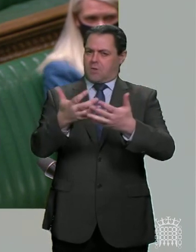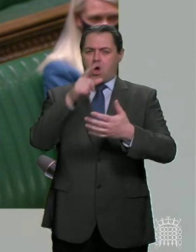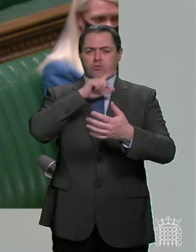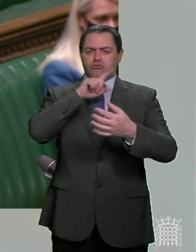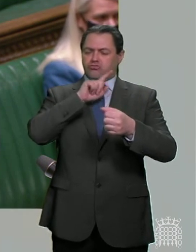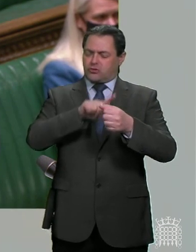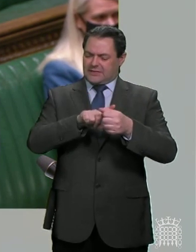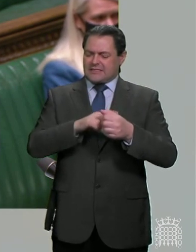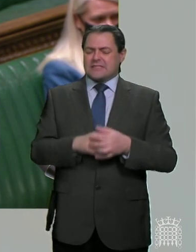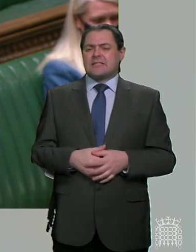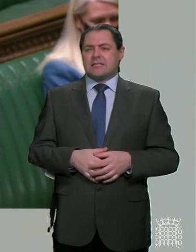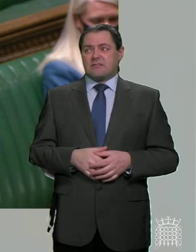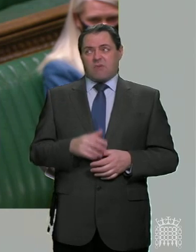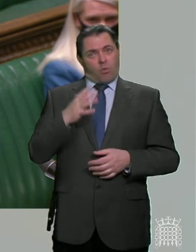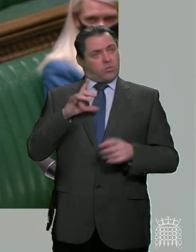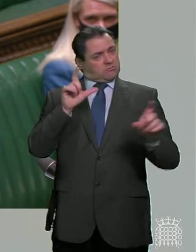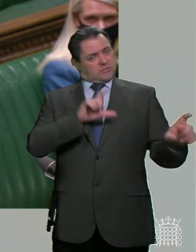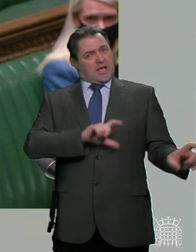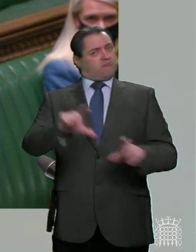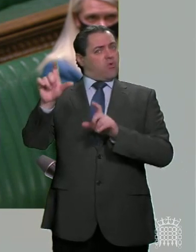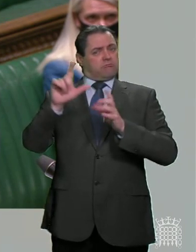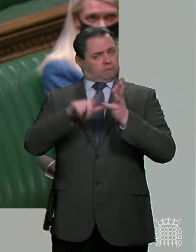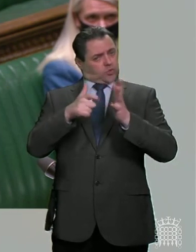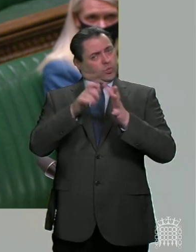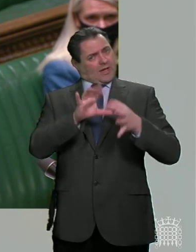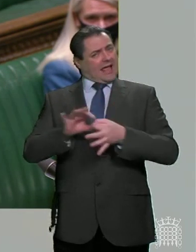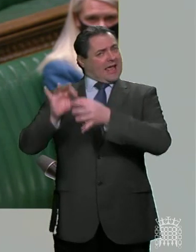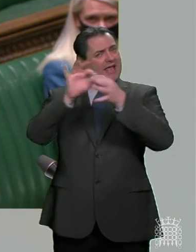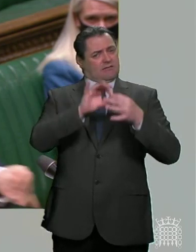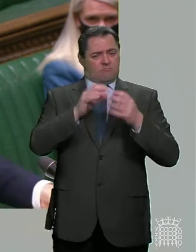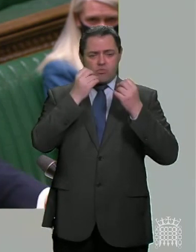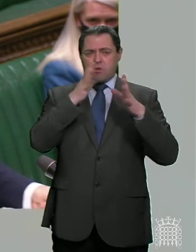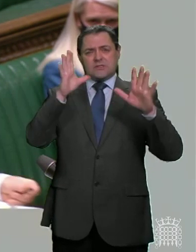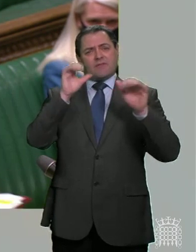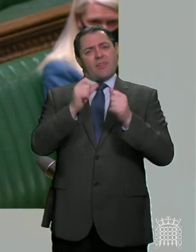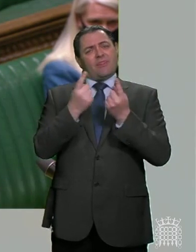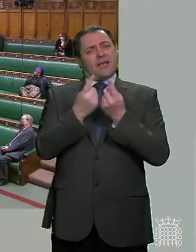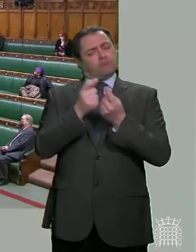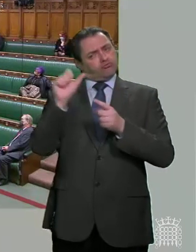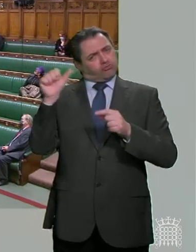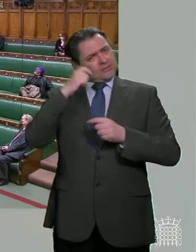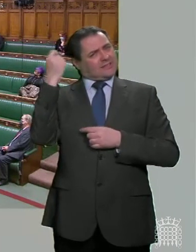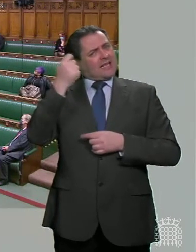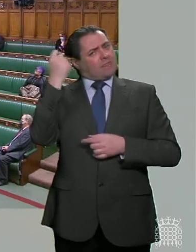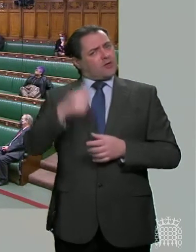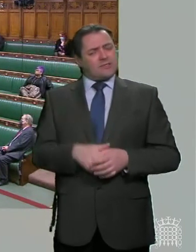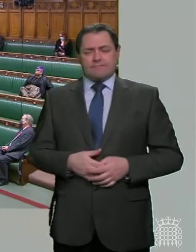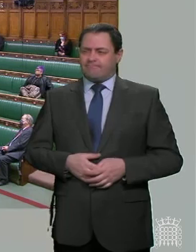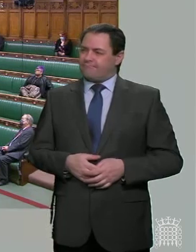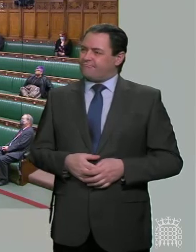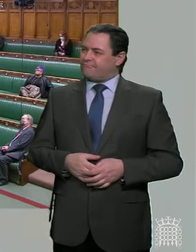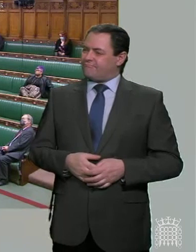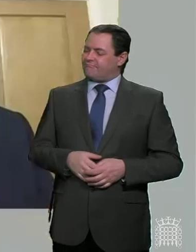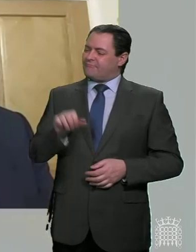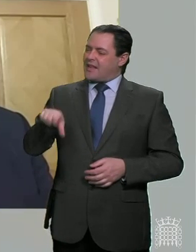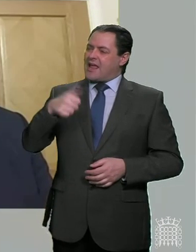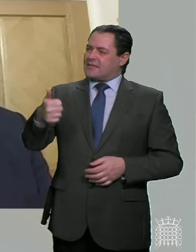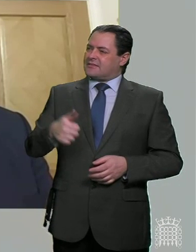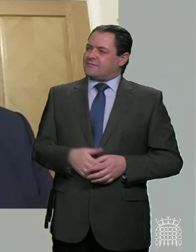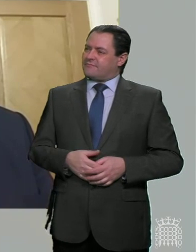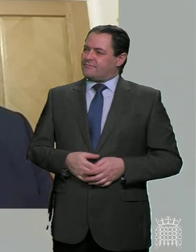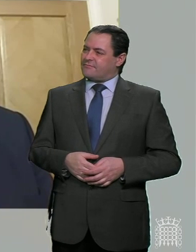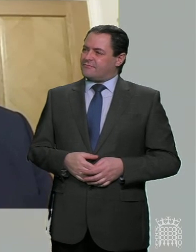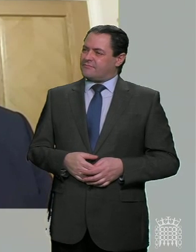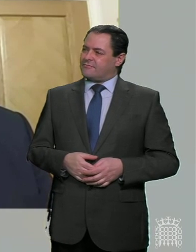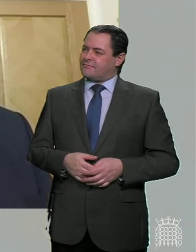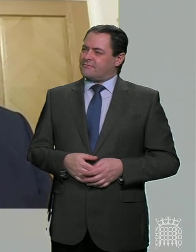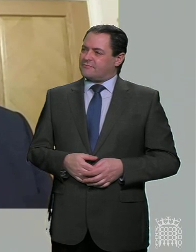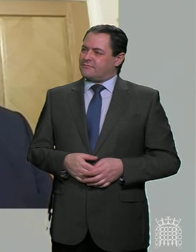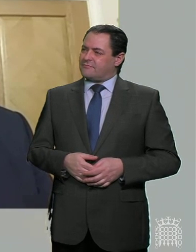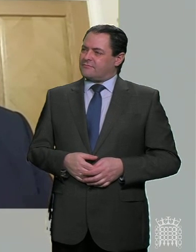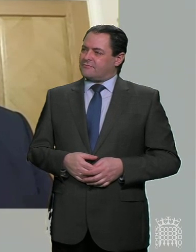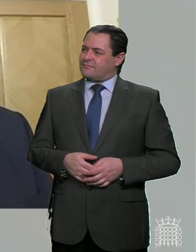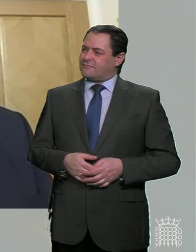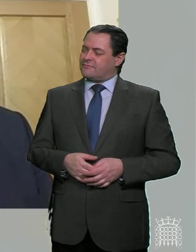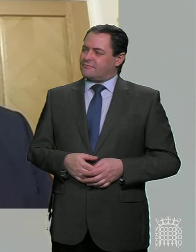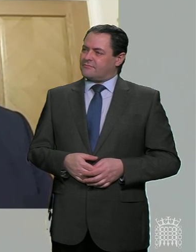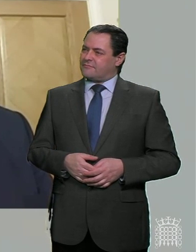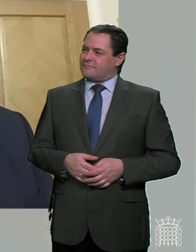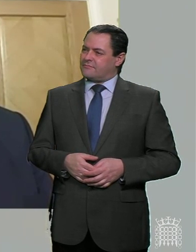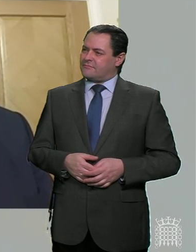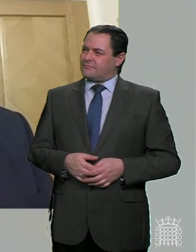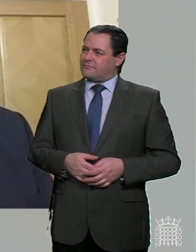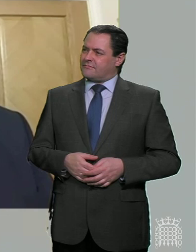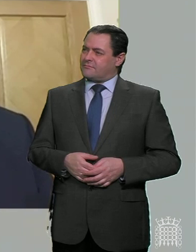That is what I want to maintain—I think it is a fine thing, and they should champion it.